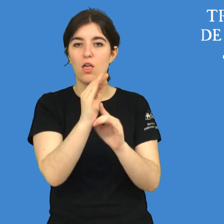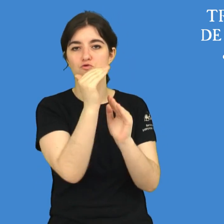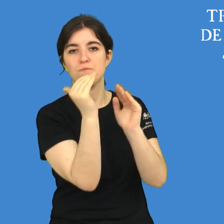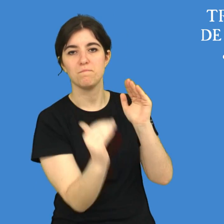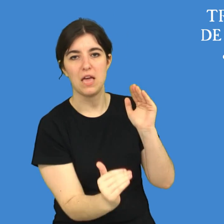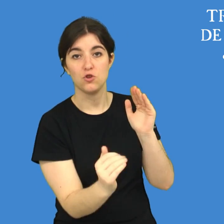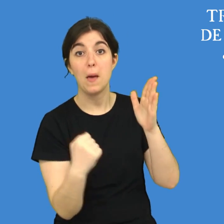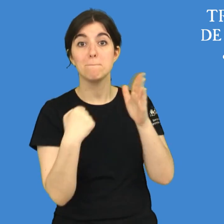inferior